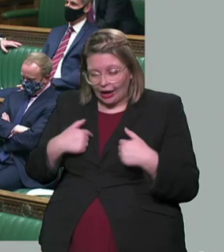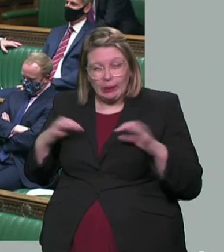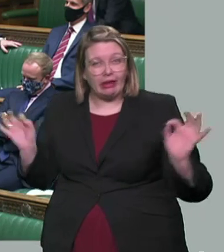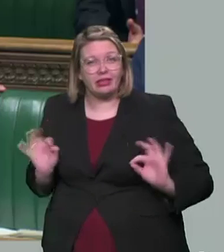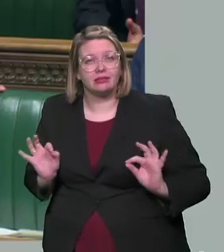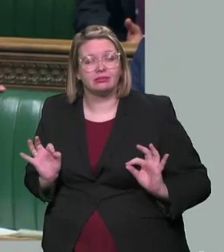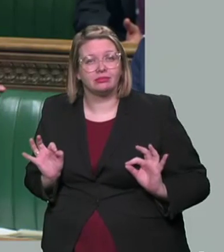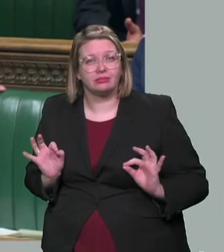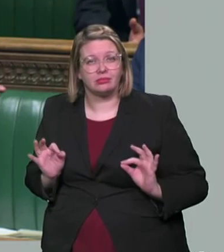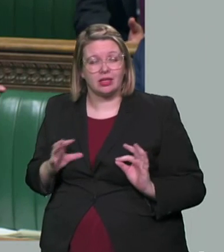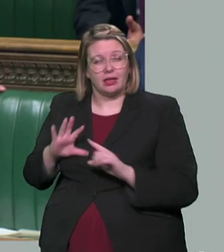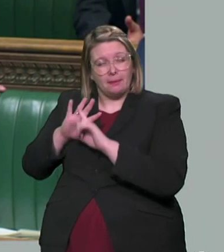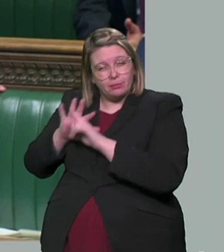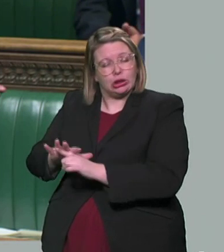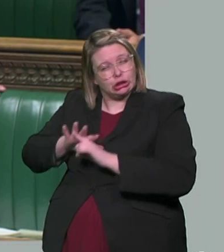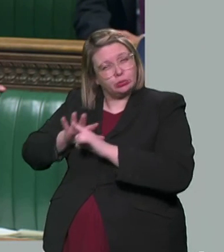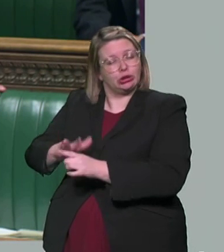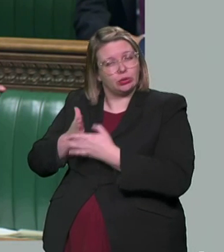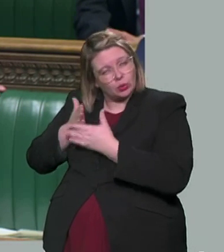and undervalued, pushed to the brink before the pandemic and now abandoned by the Government.